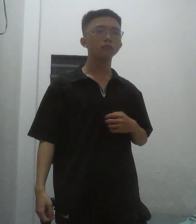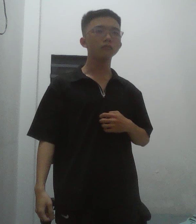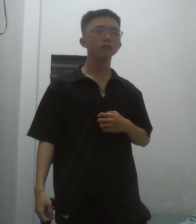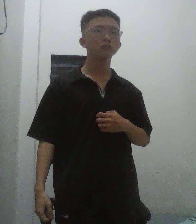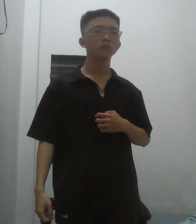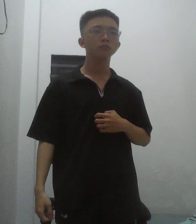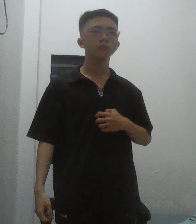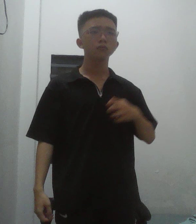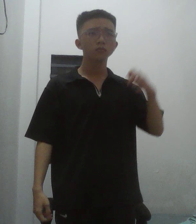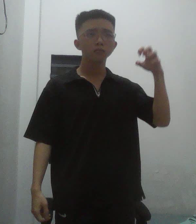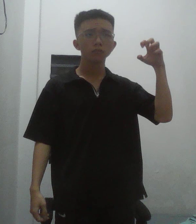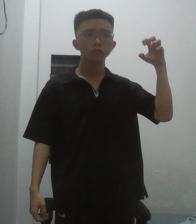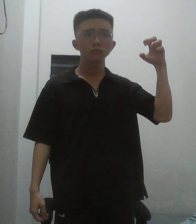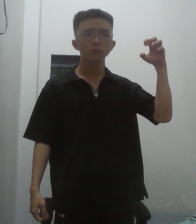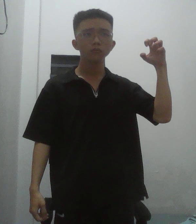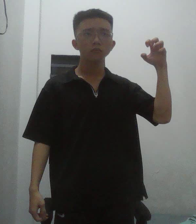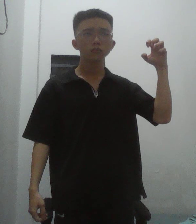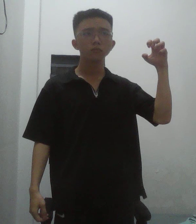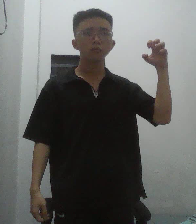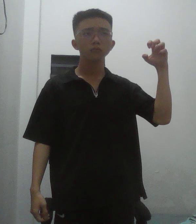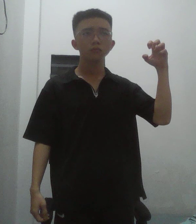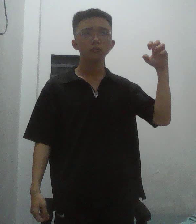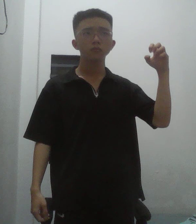tuc gian